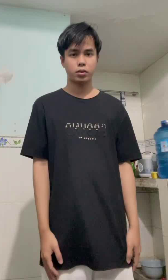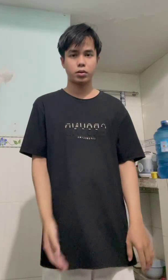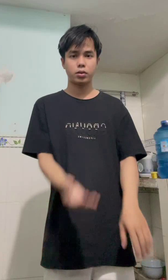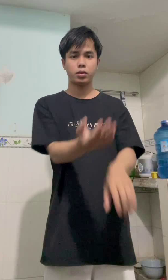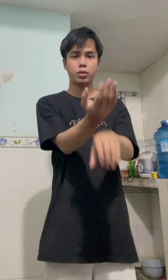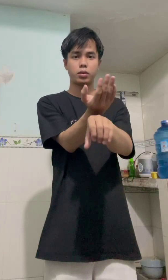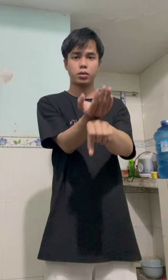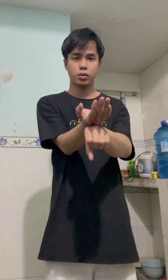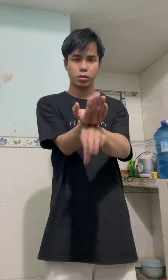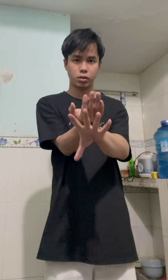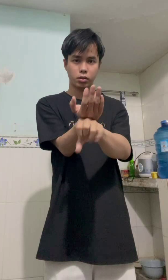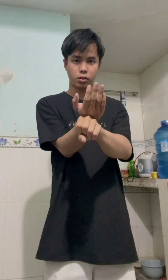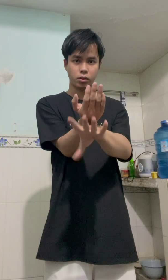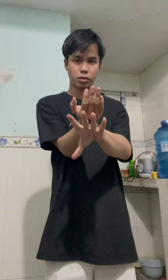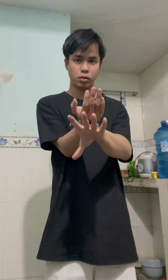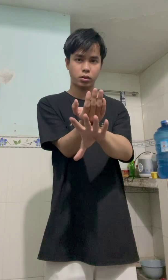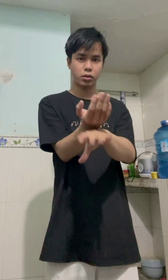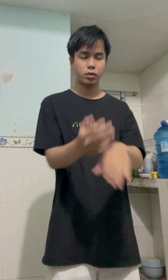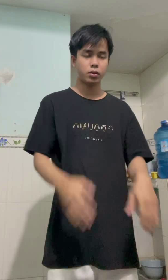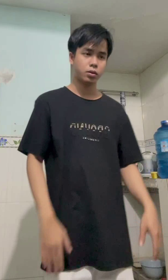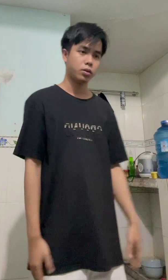ca phe